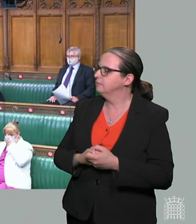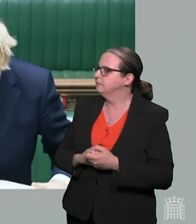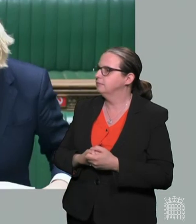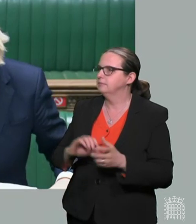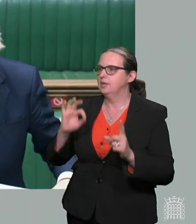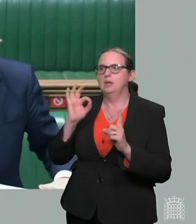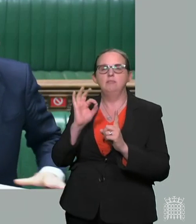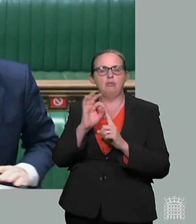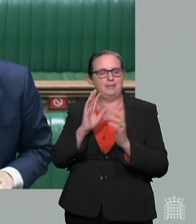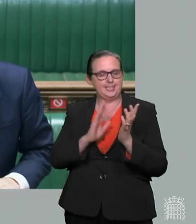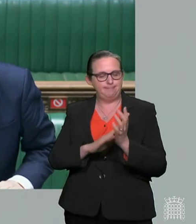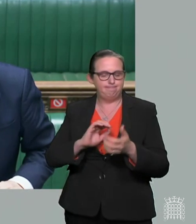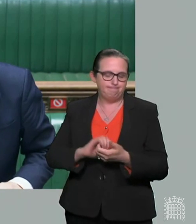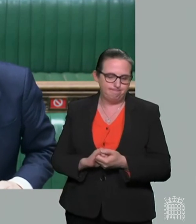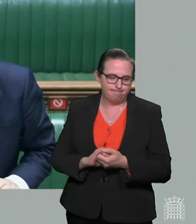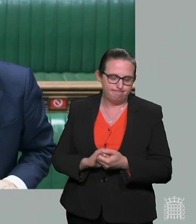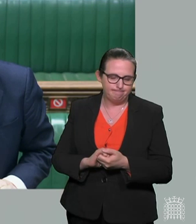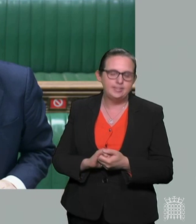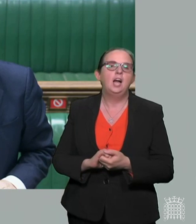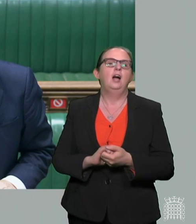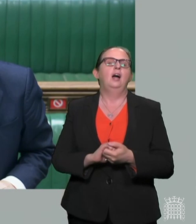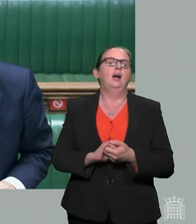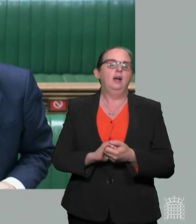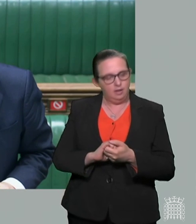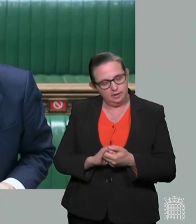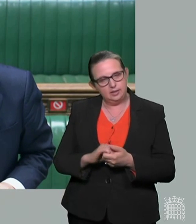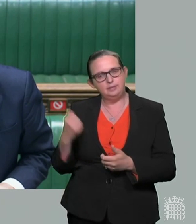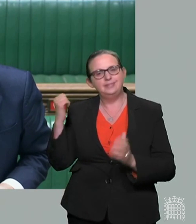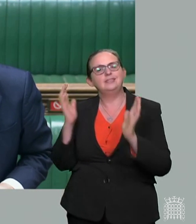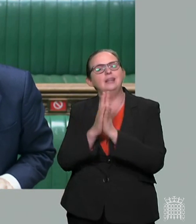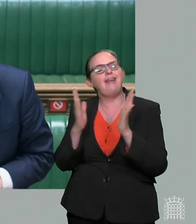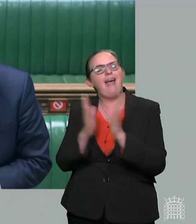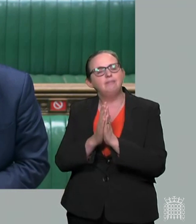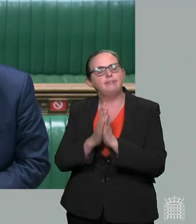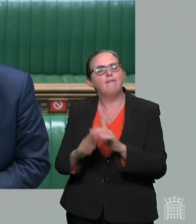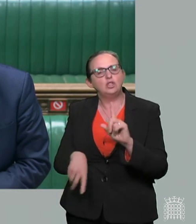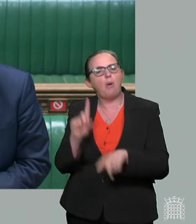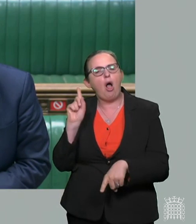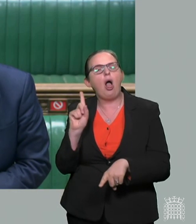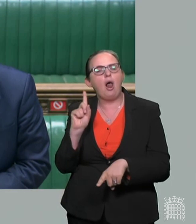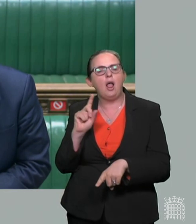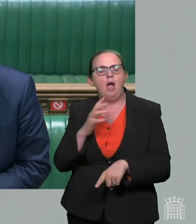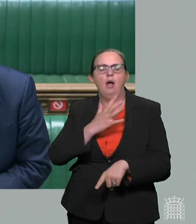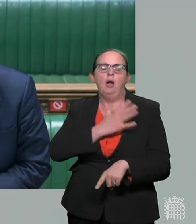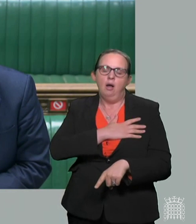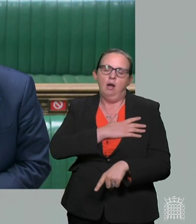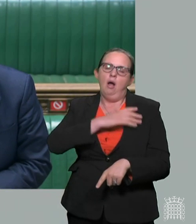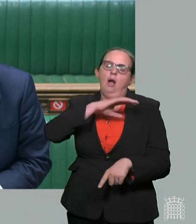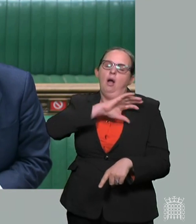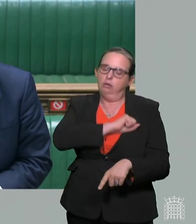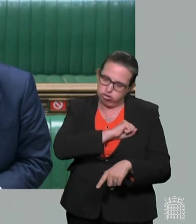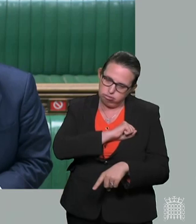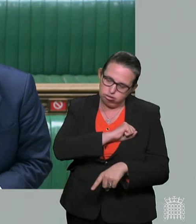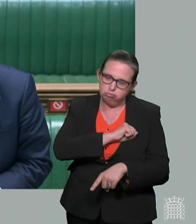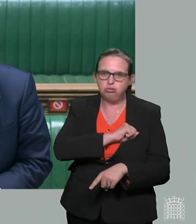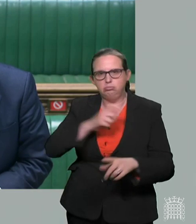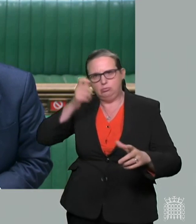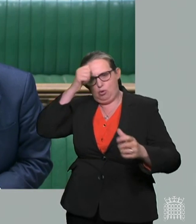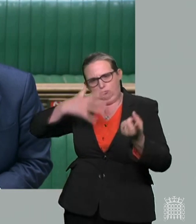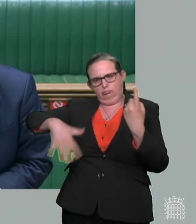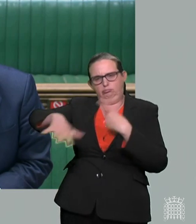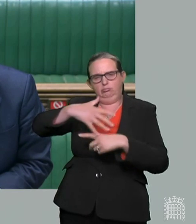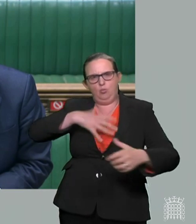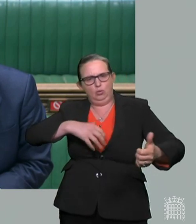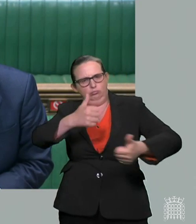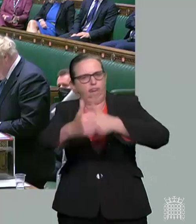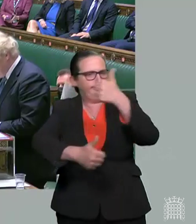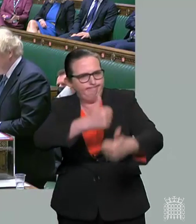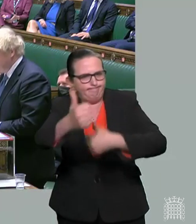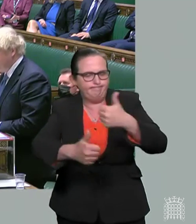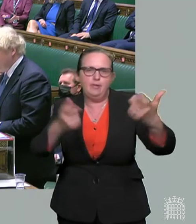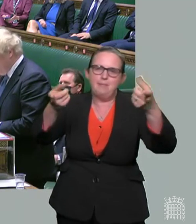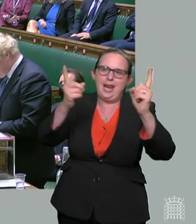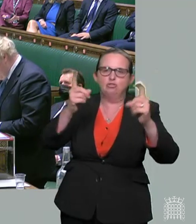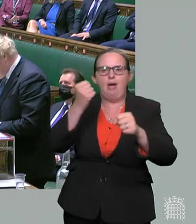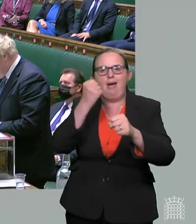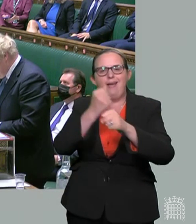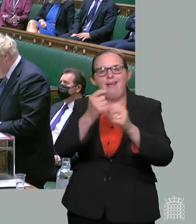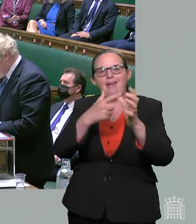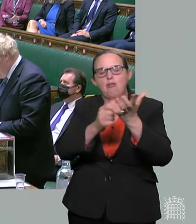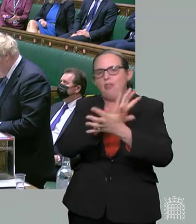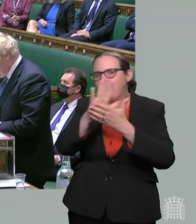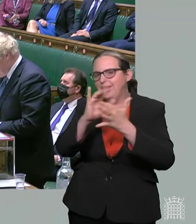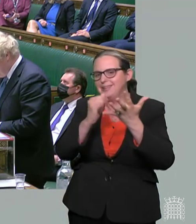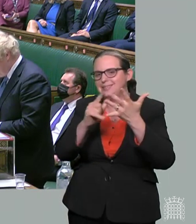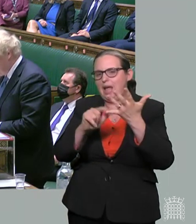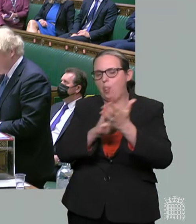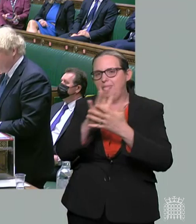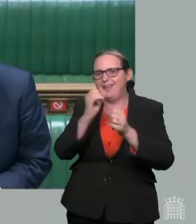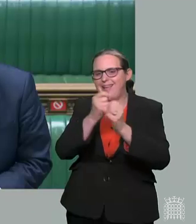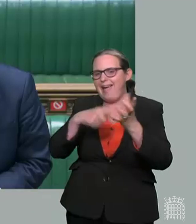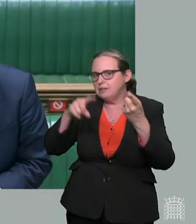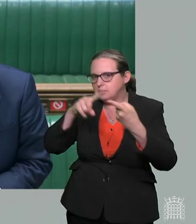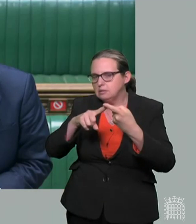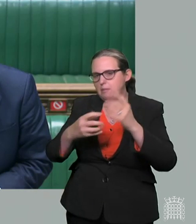While Sunday’s result may not have been the one we were all hoping for, I know that the whole House will want to congratulate Gareth Southgate and the England squad on their fantastic achievements over the last month.